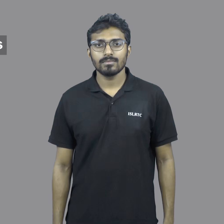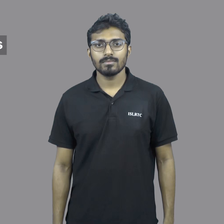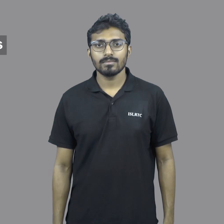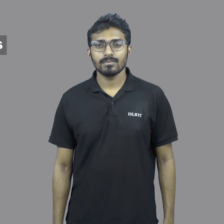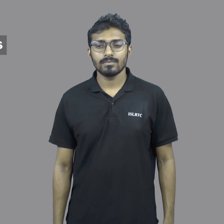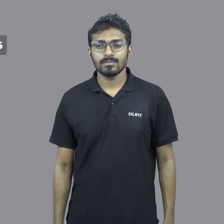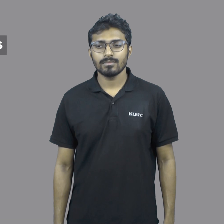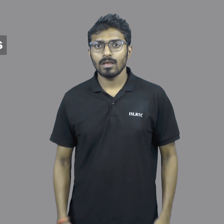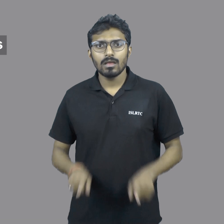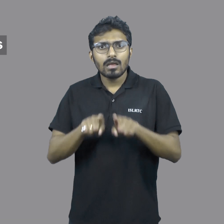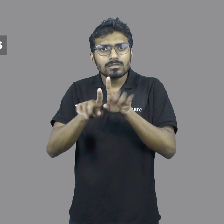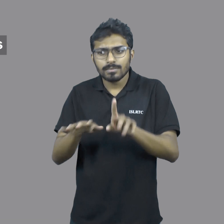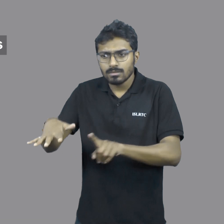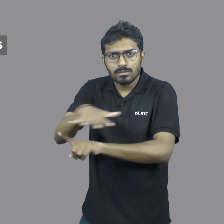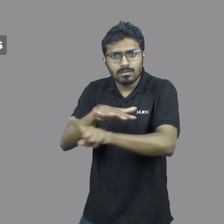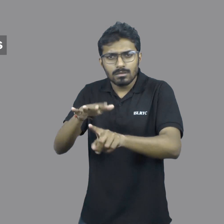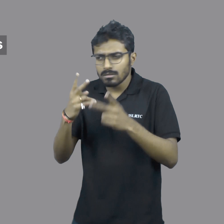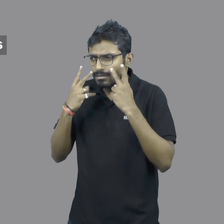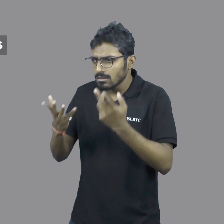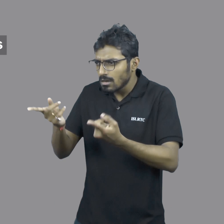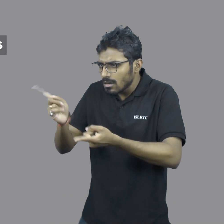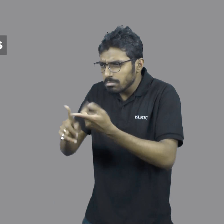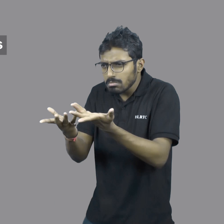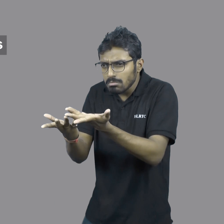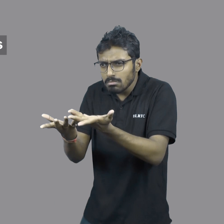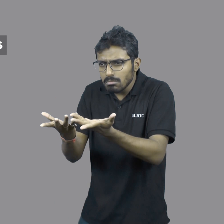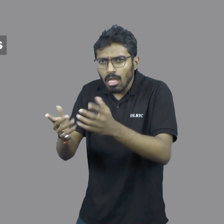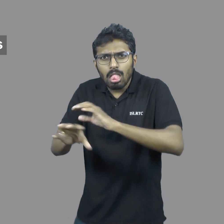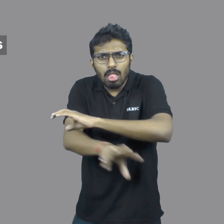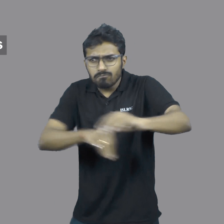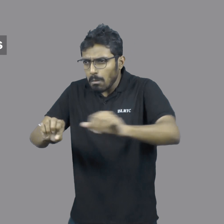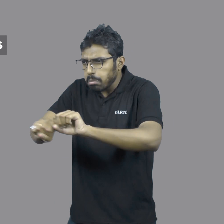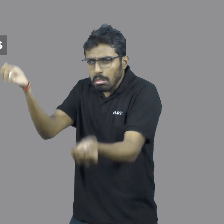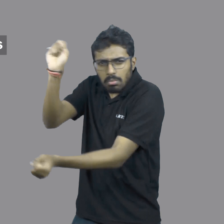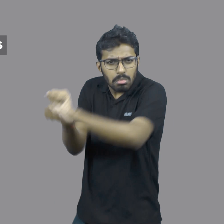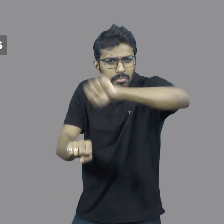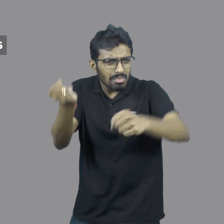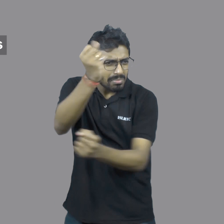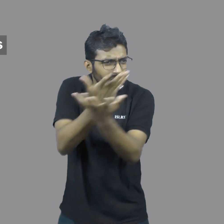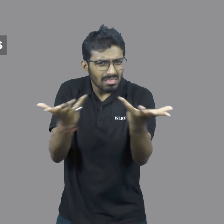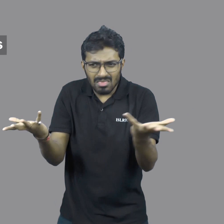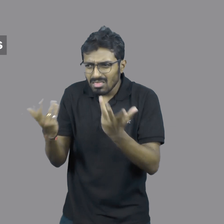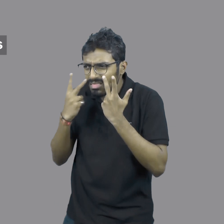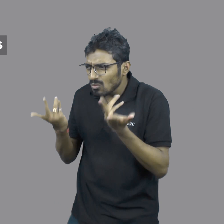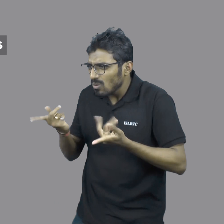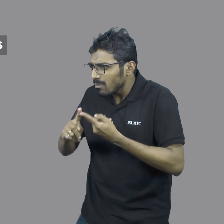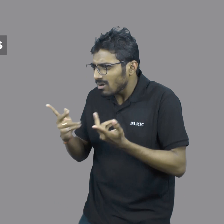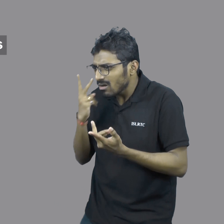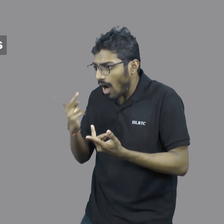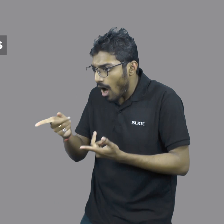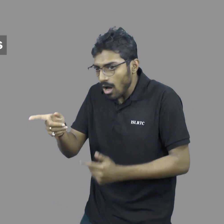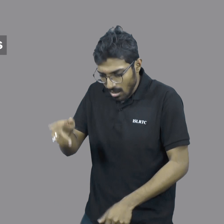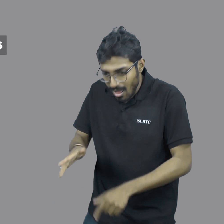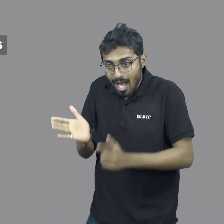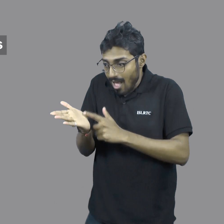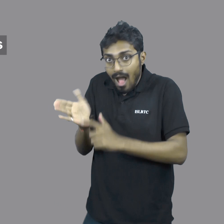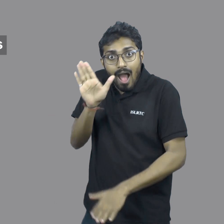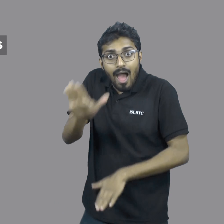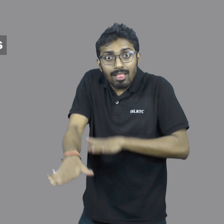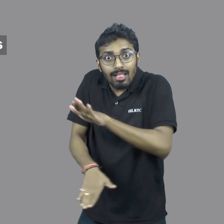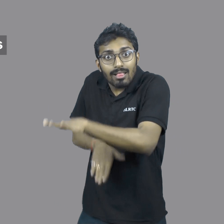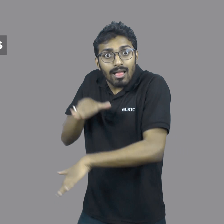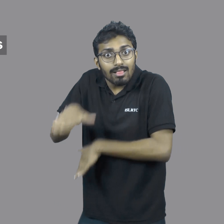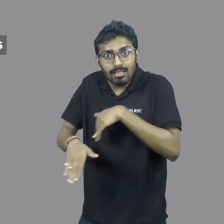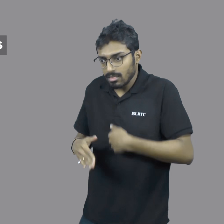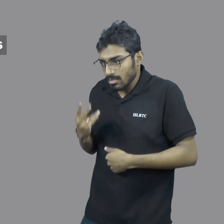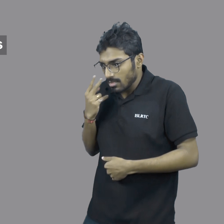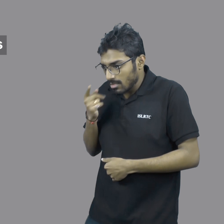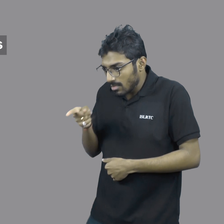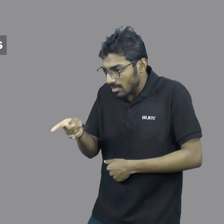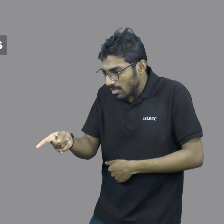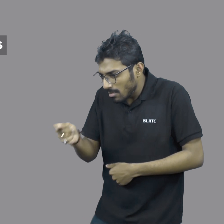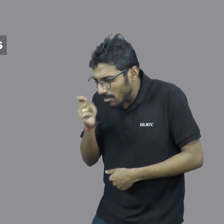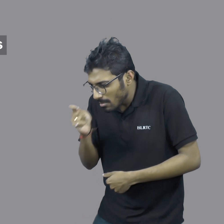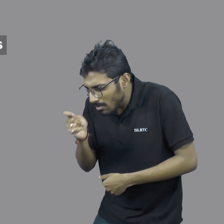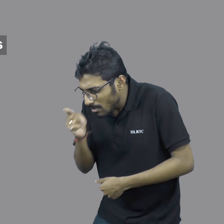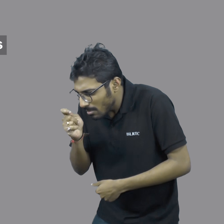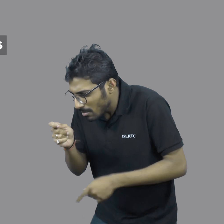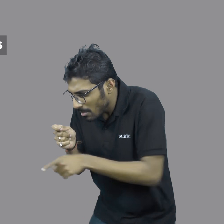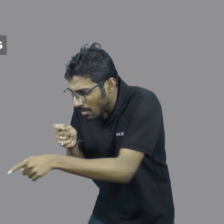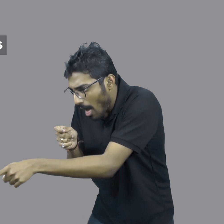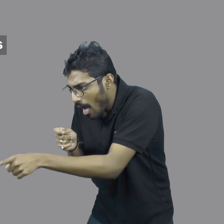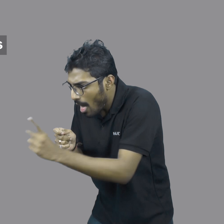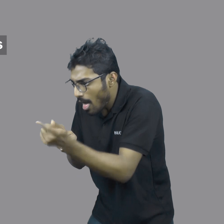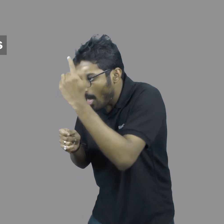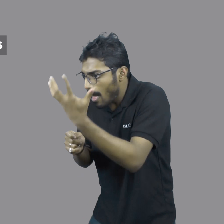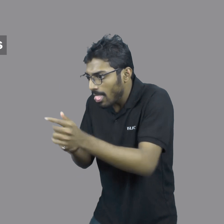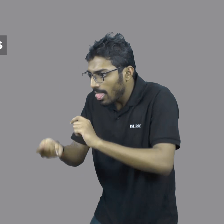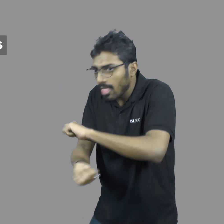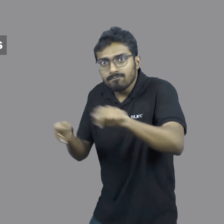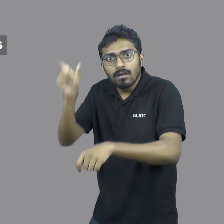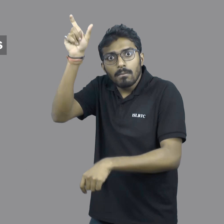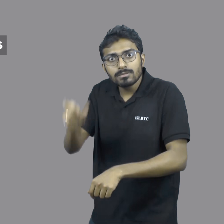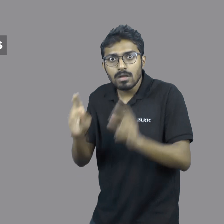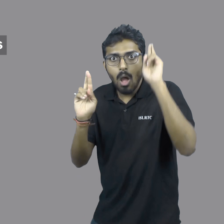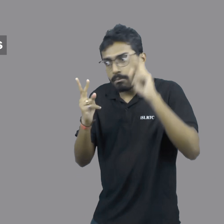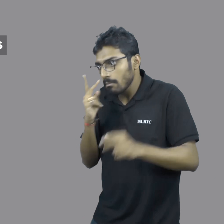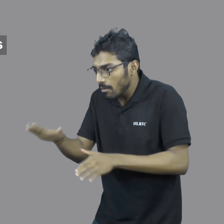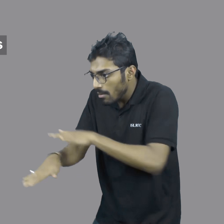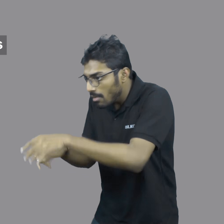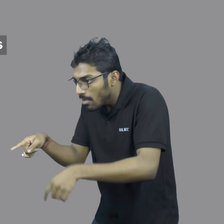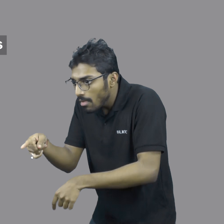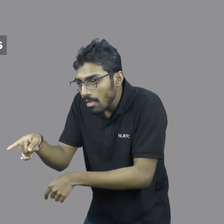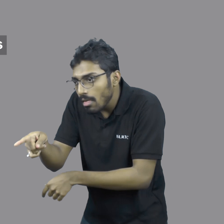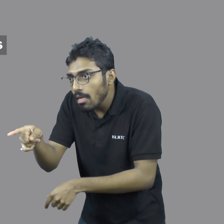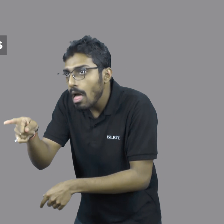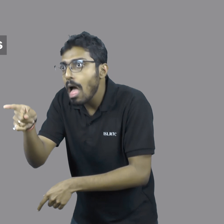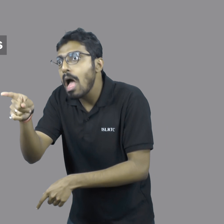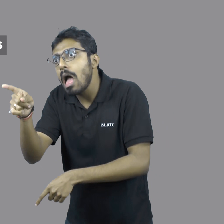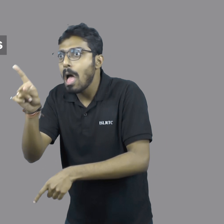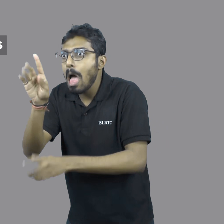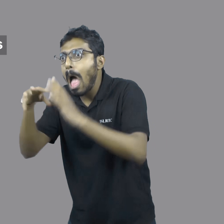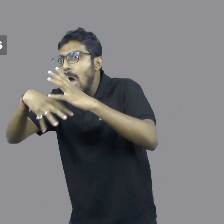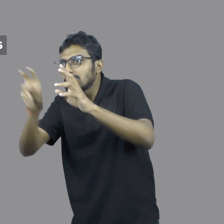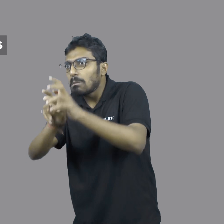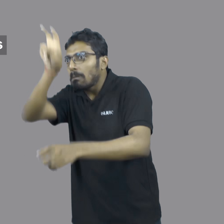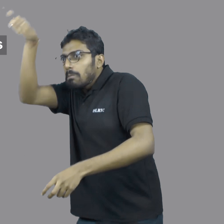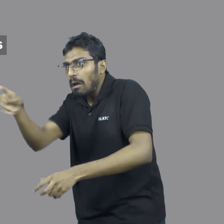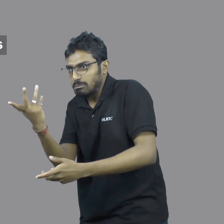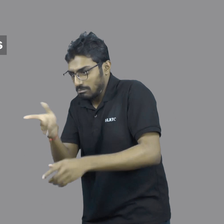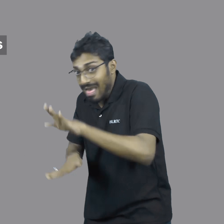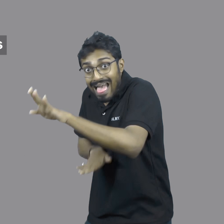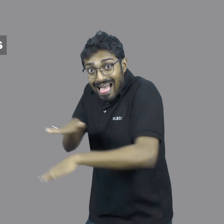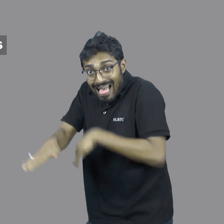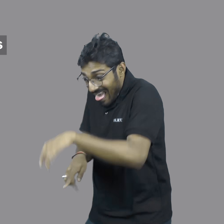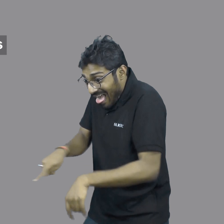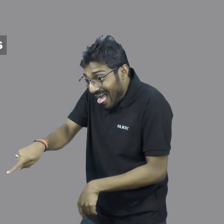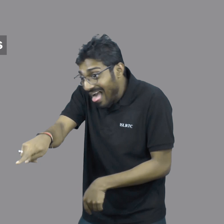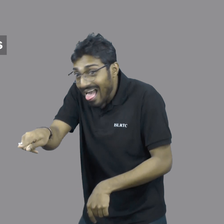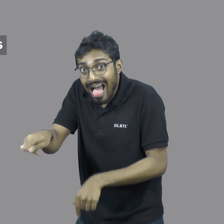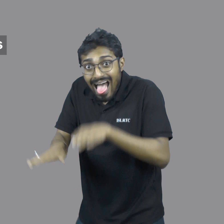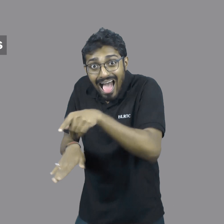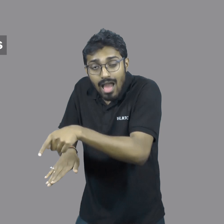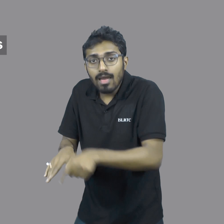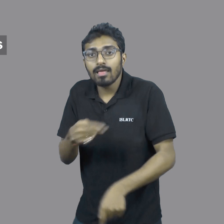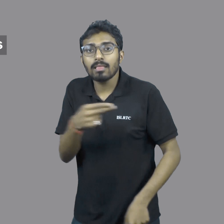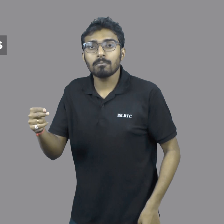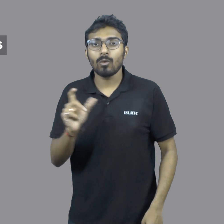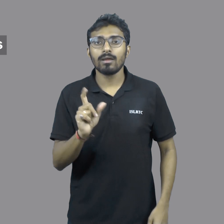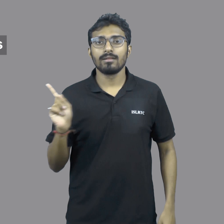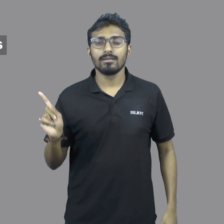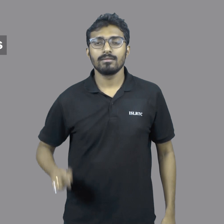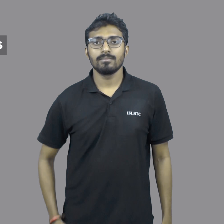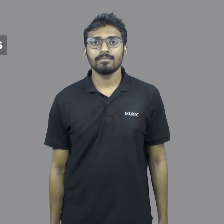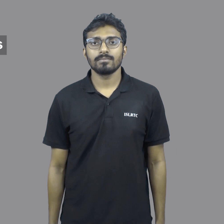Foot Prints